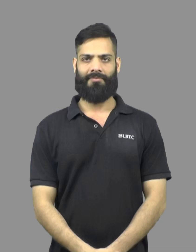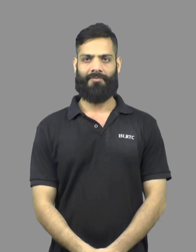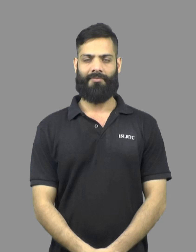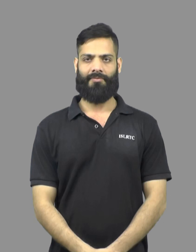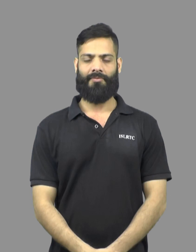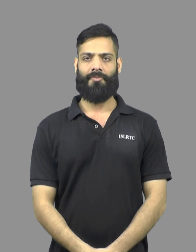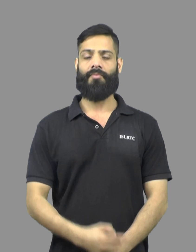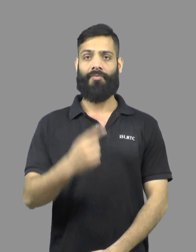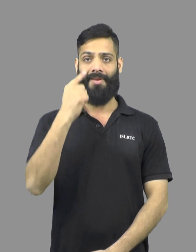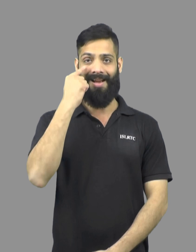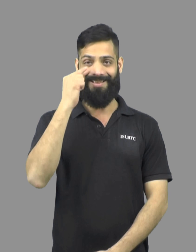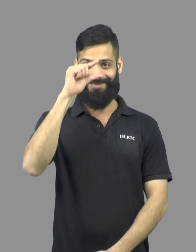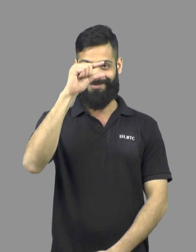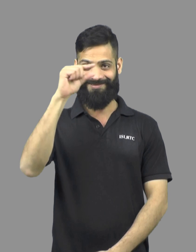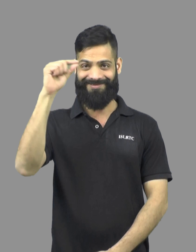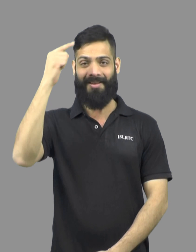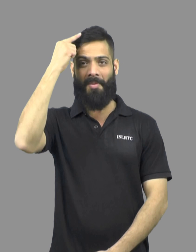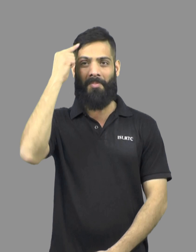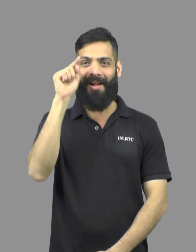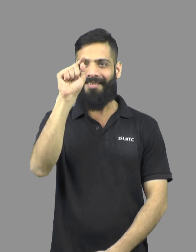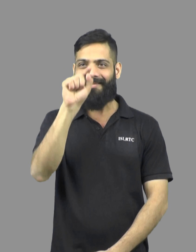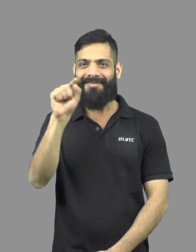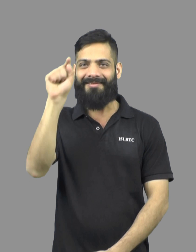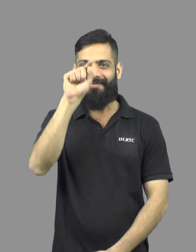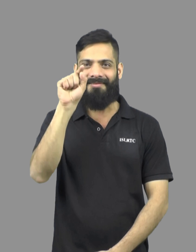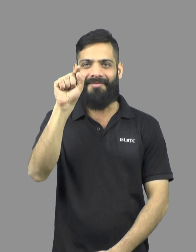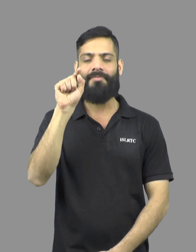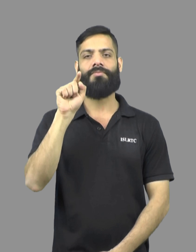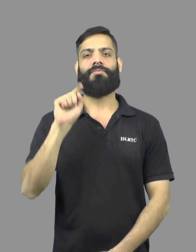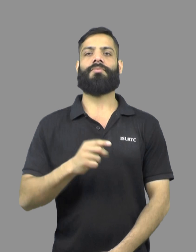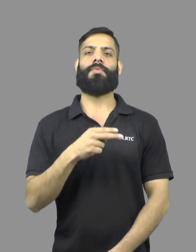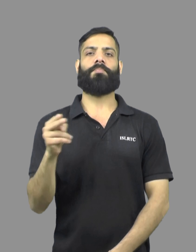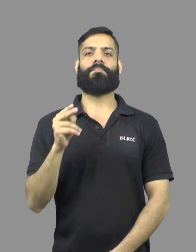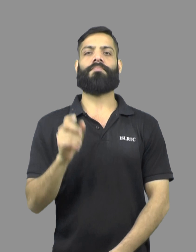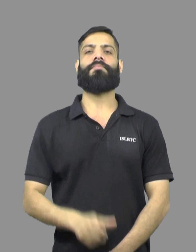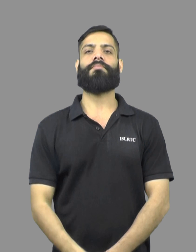Cornea